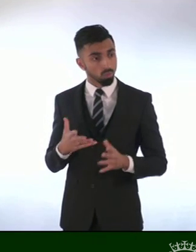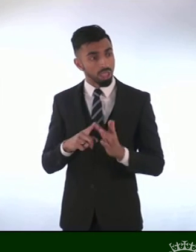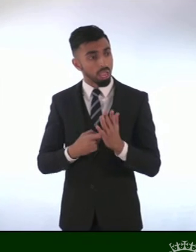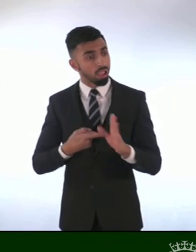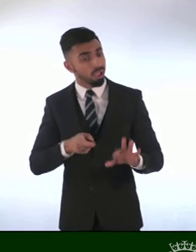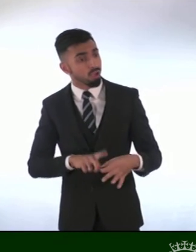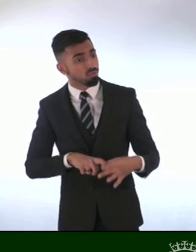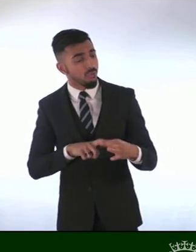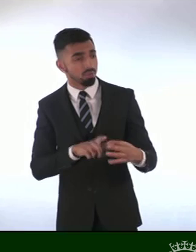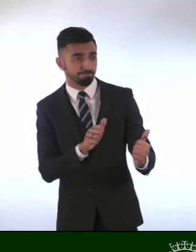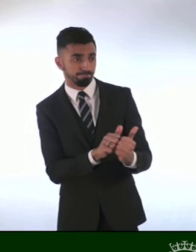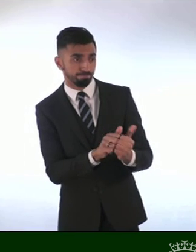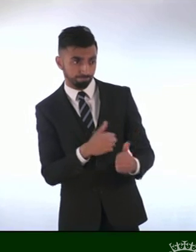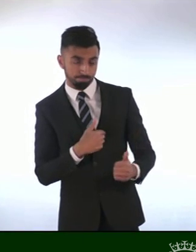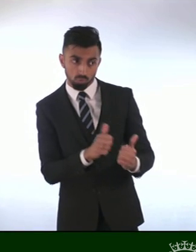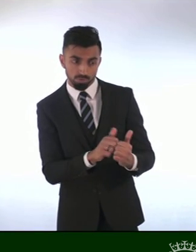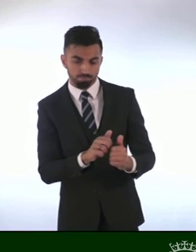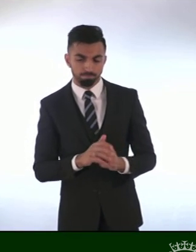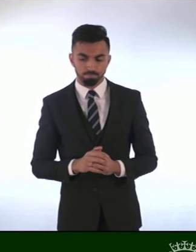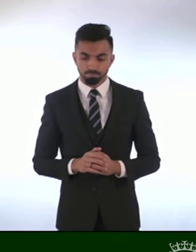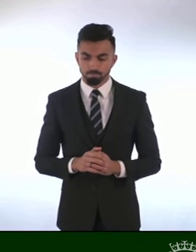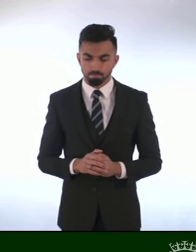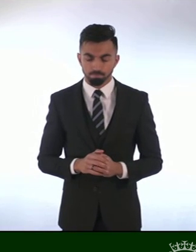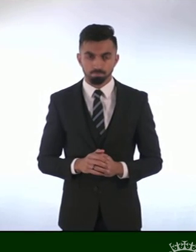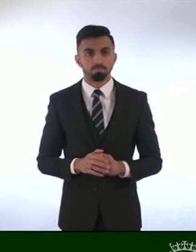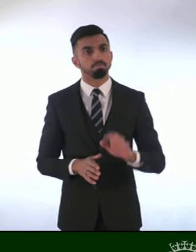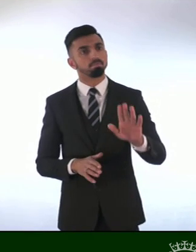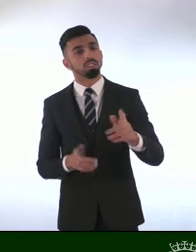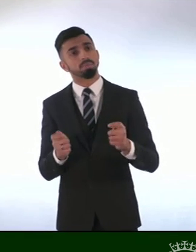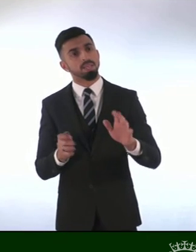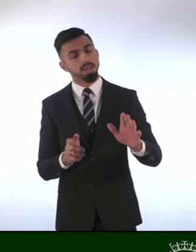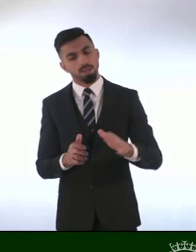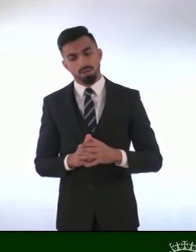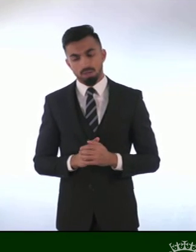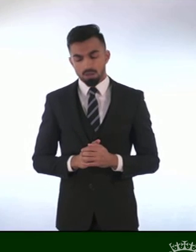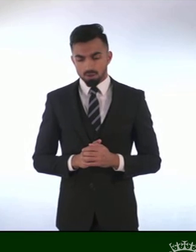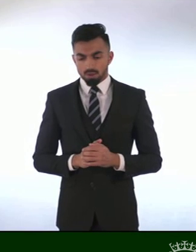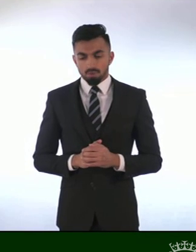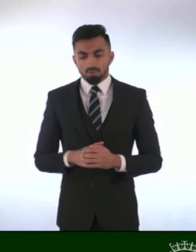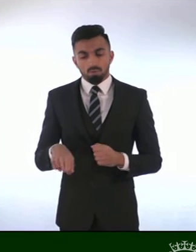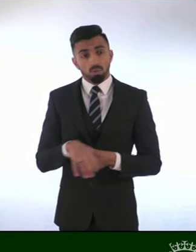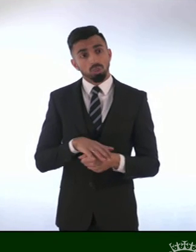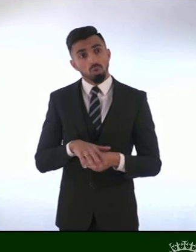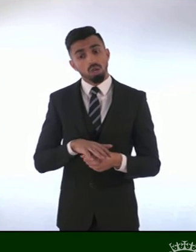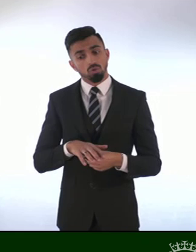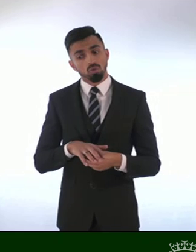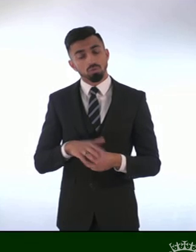This is an unprecedented emergency and it requires an unprecedented response.